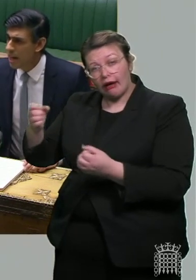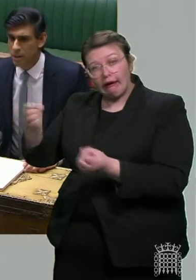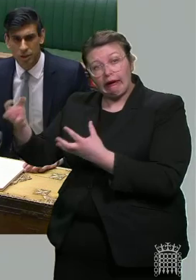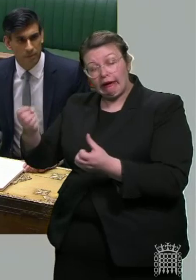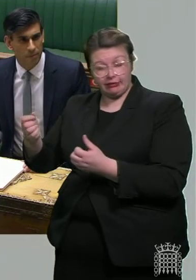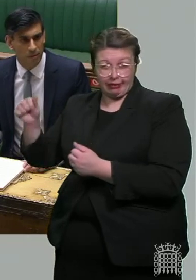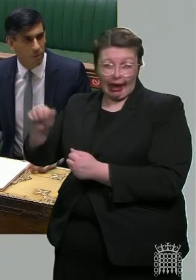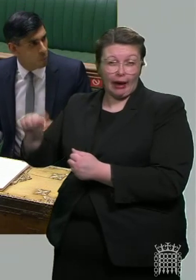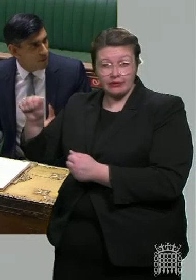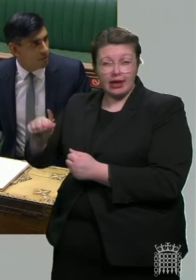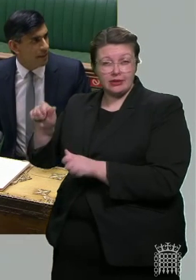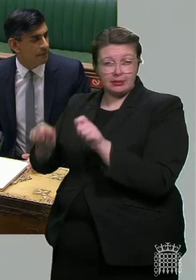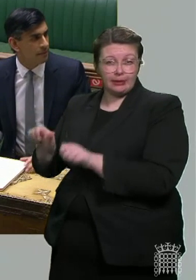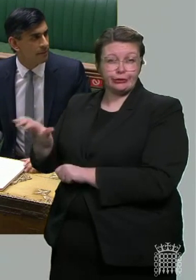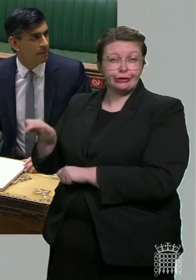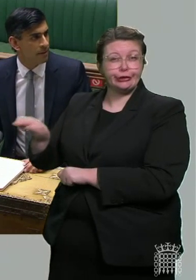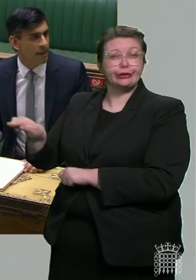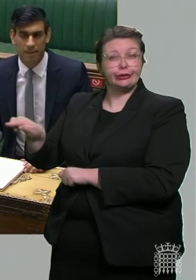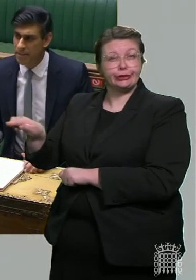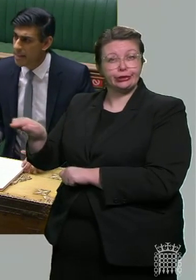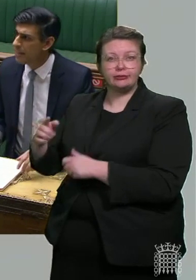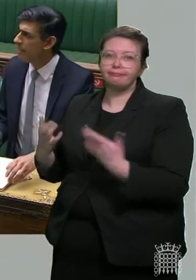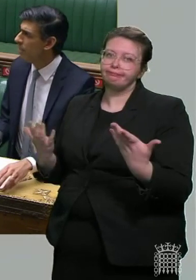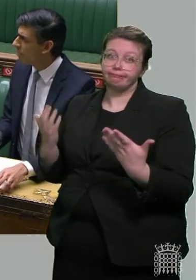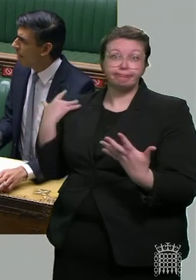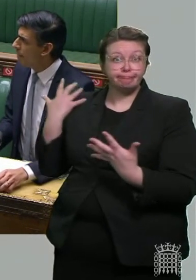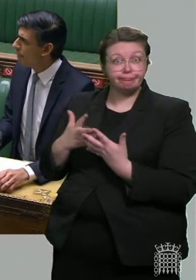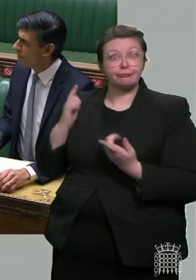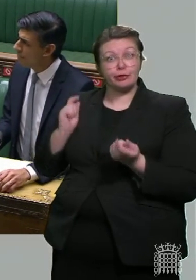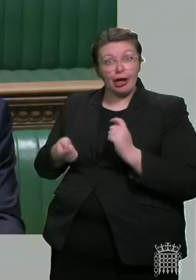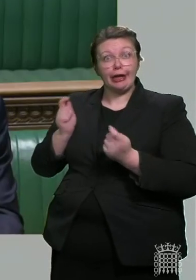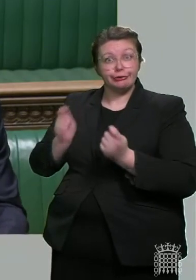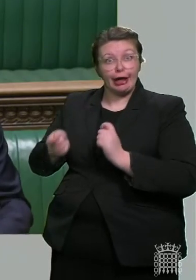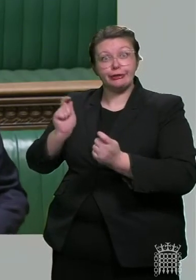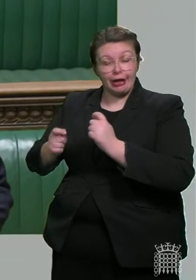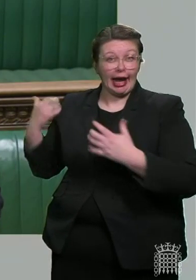Much has changed, but one thing has stayed the same.